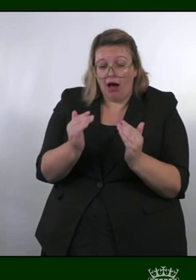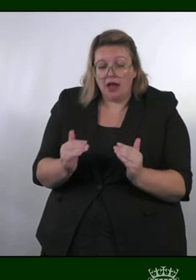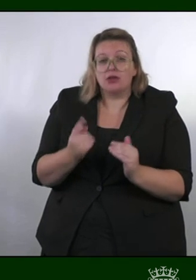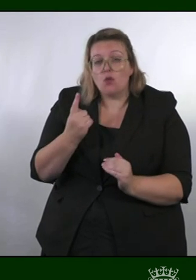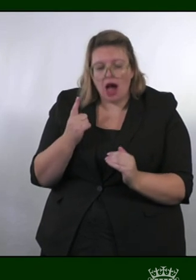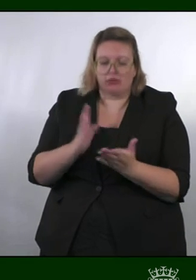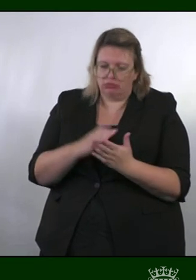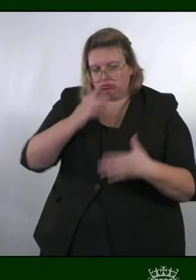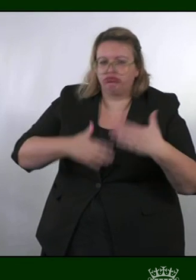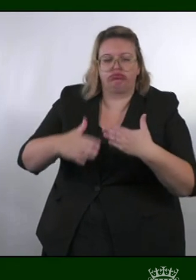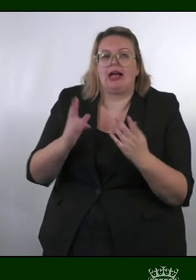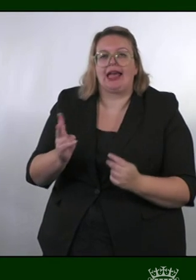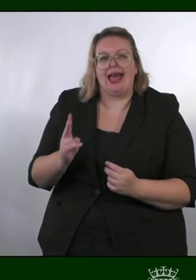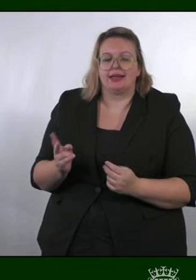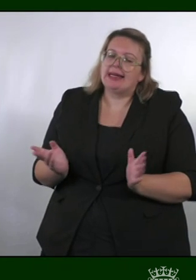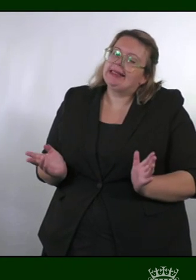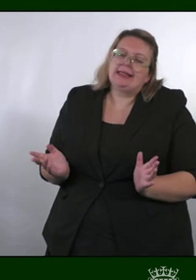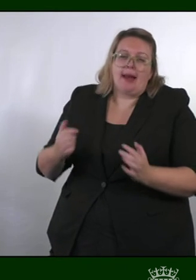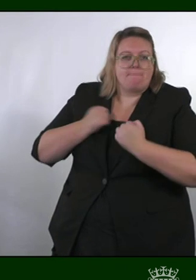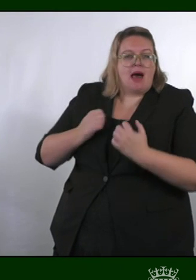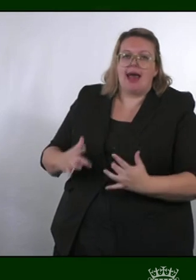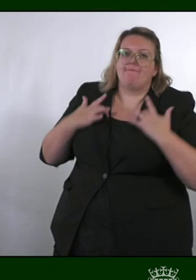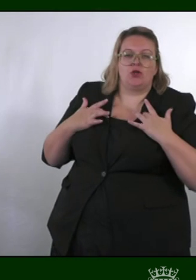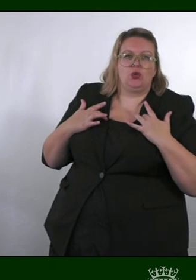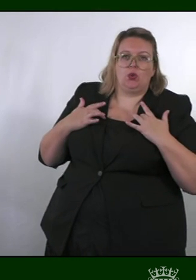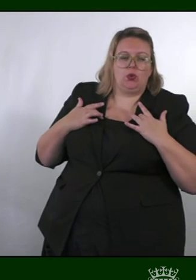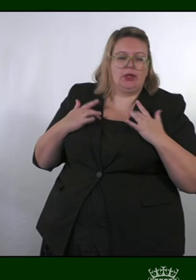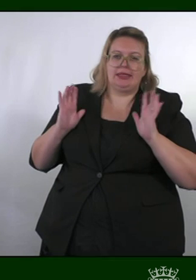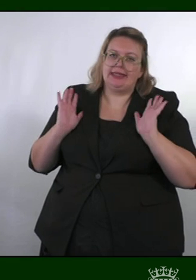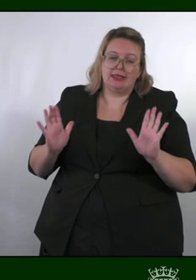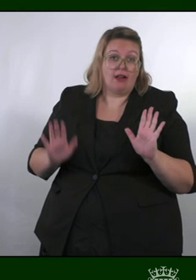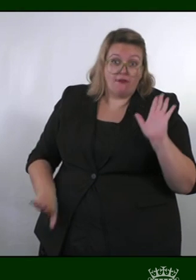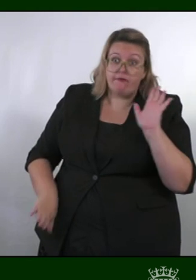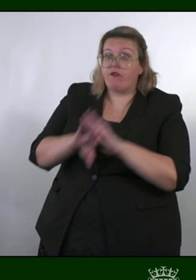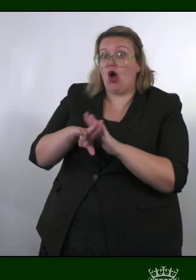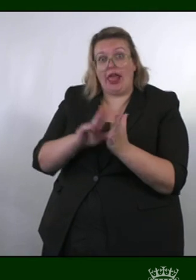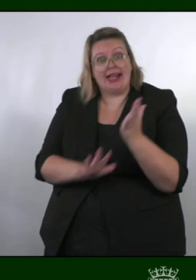We need to act now to prevent the epidemic in South Yorkshire from continuing to grow.